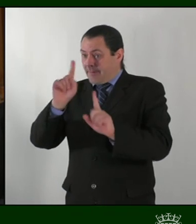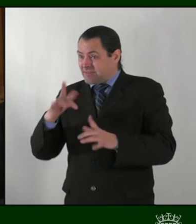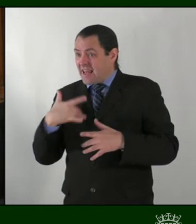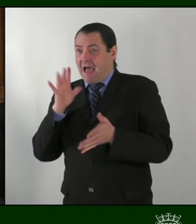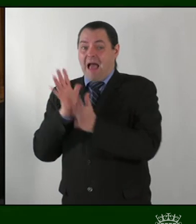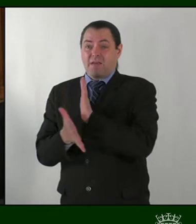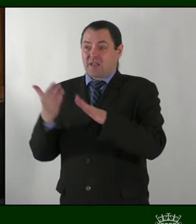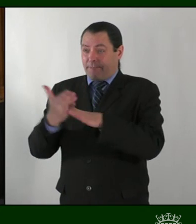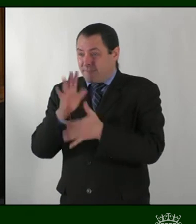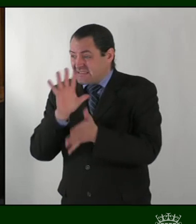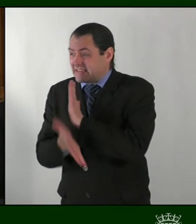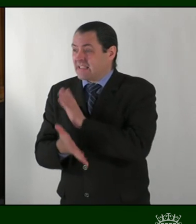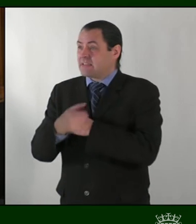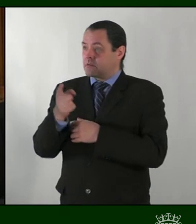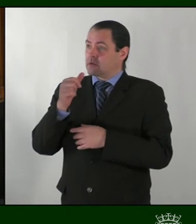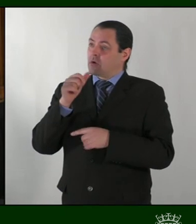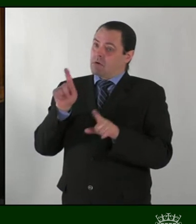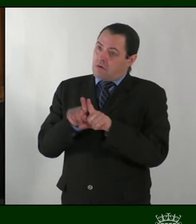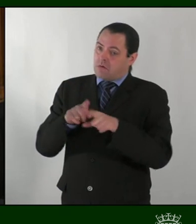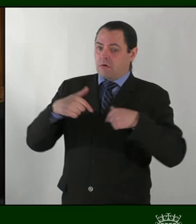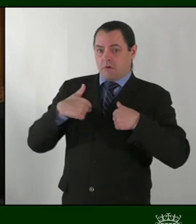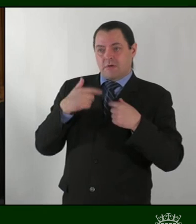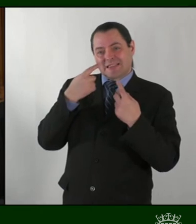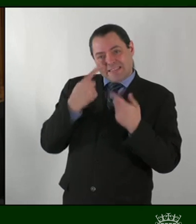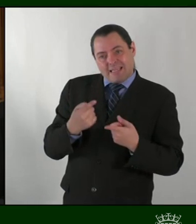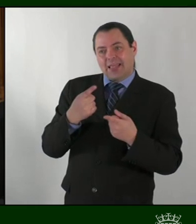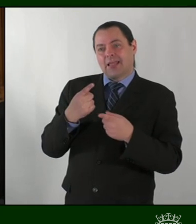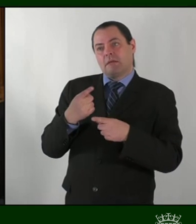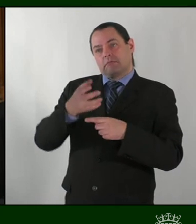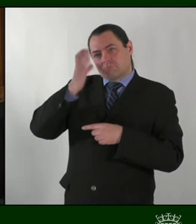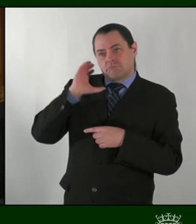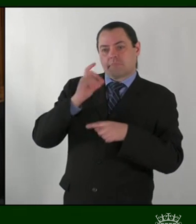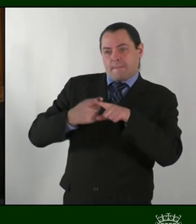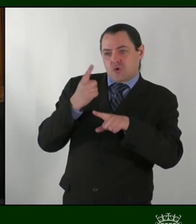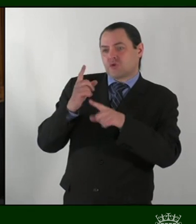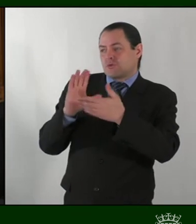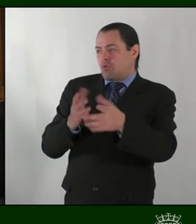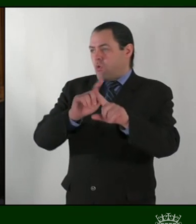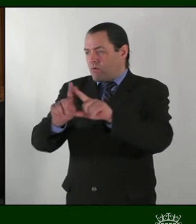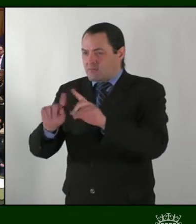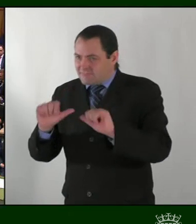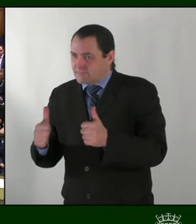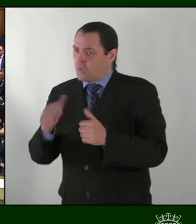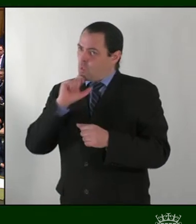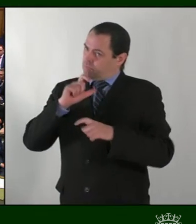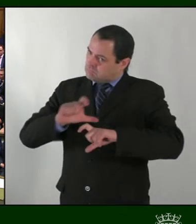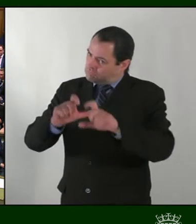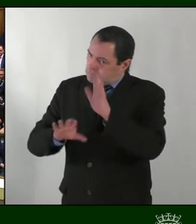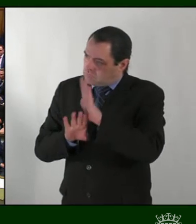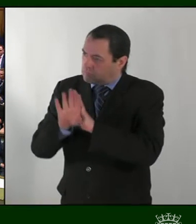Will he tread where the saints of our communities and emergency services have trod and continue to toil undivided towards recovery?